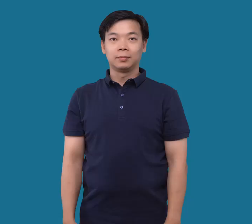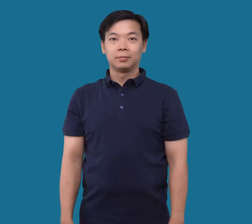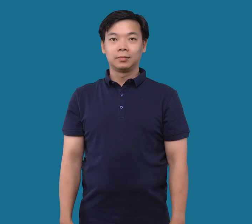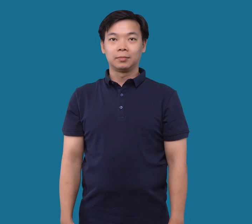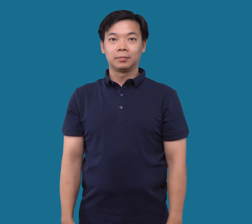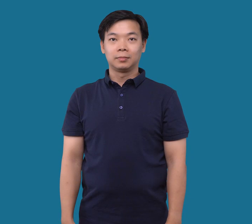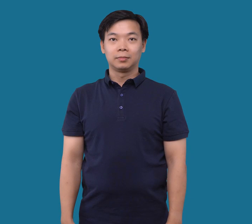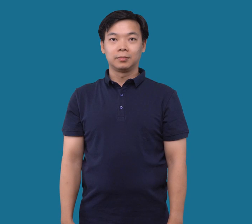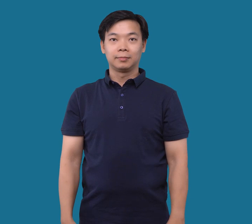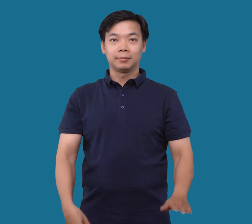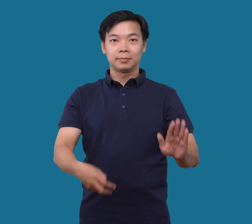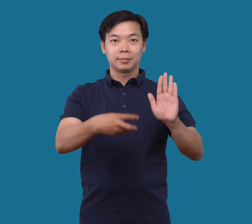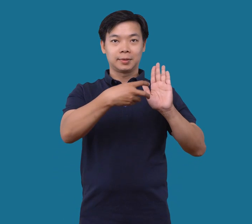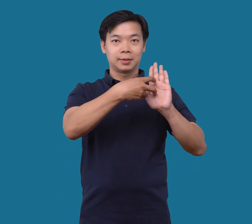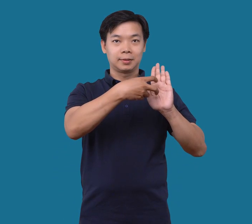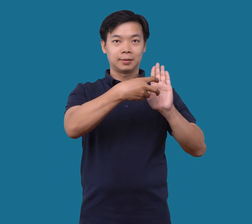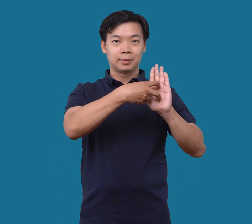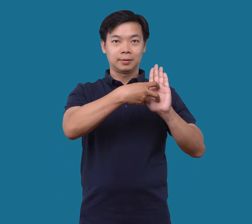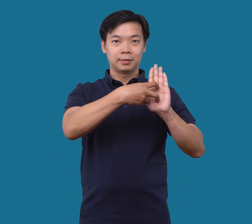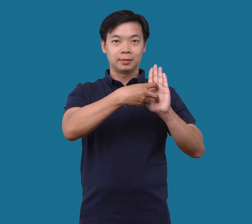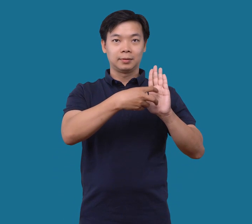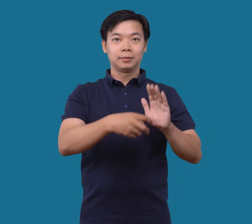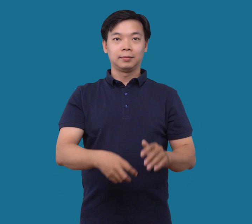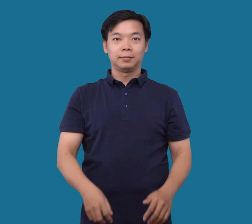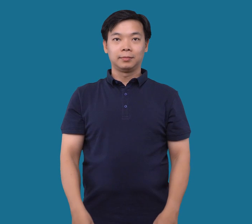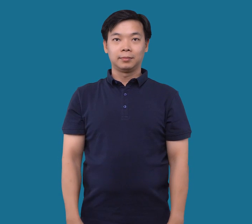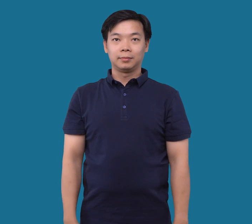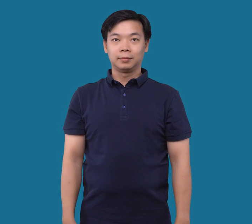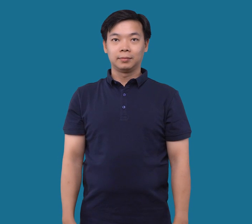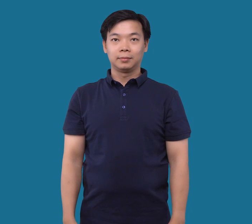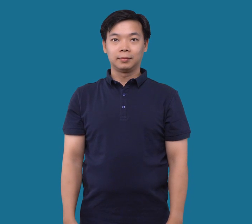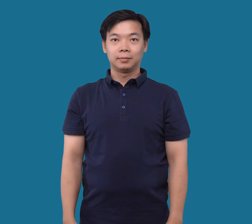bảng chia